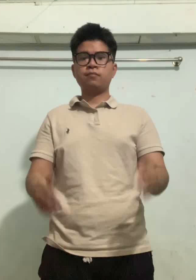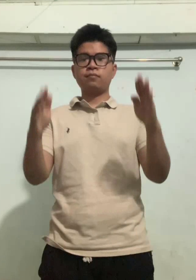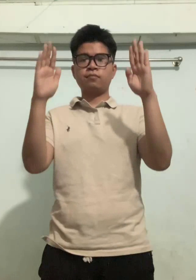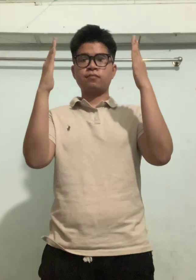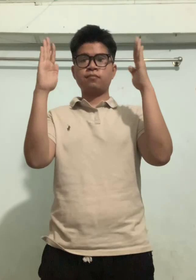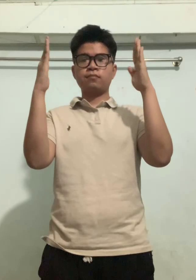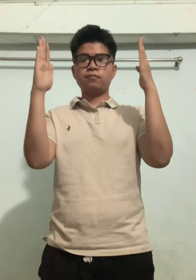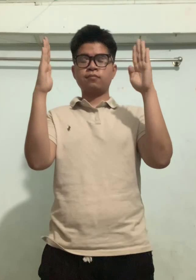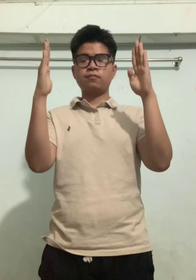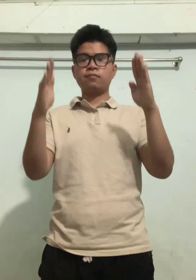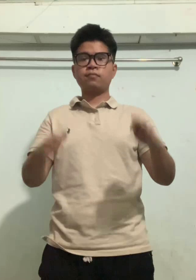vo tay